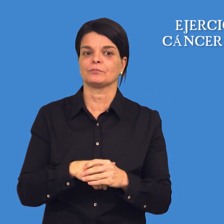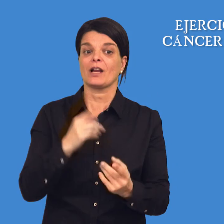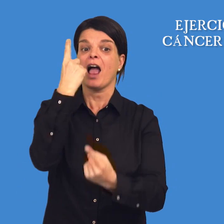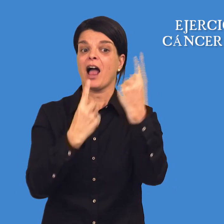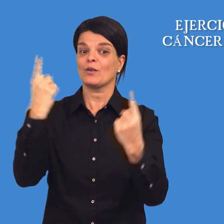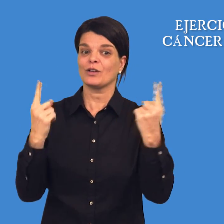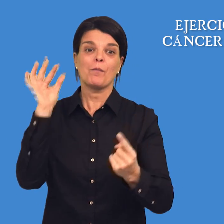alguno